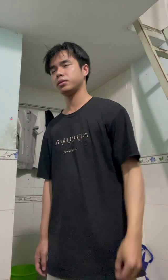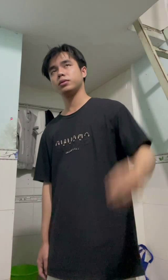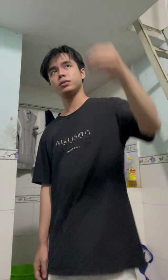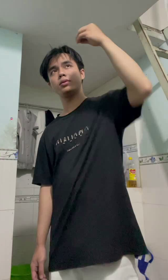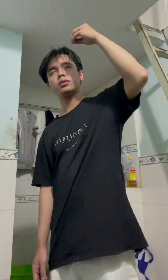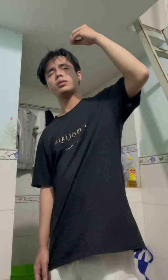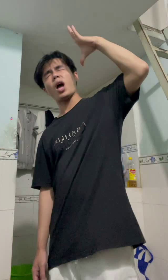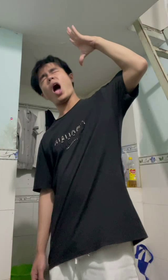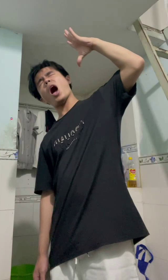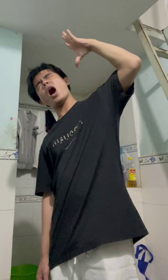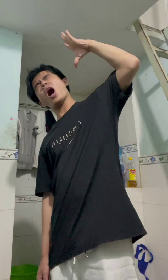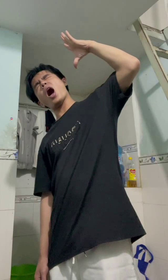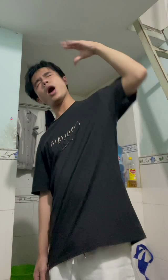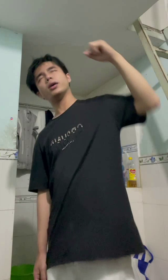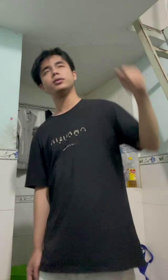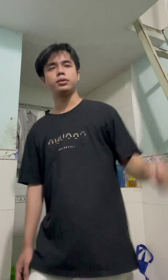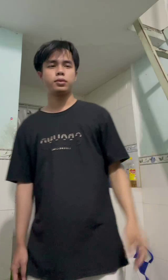troi nang